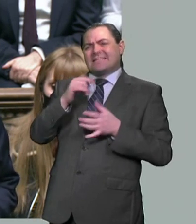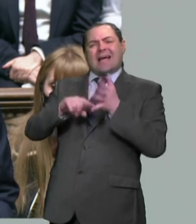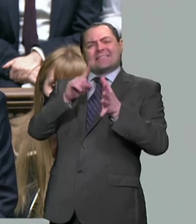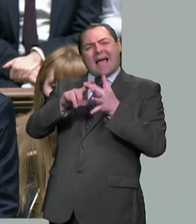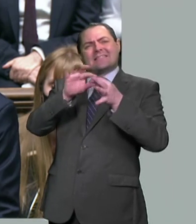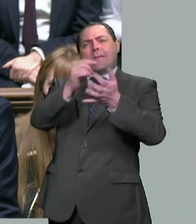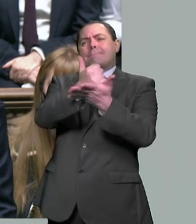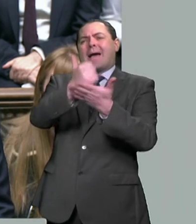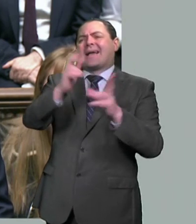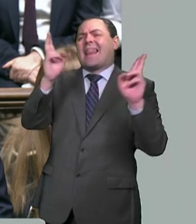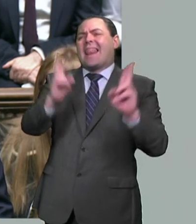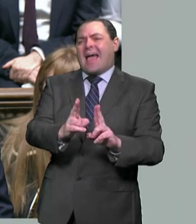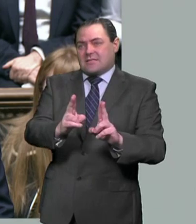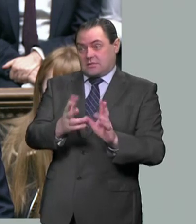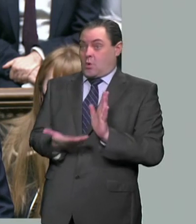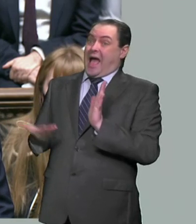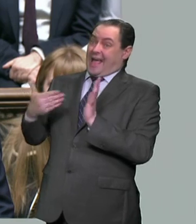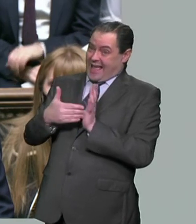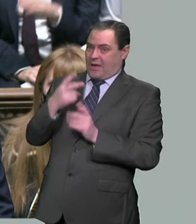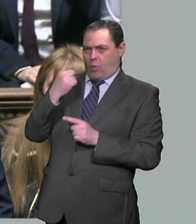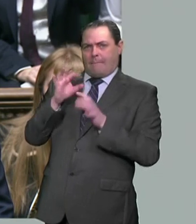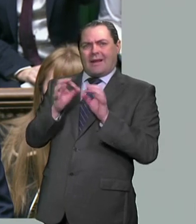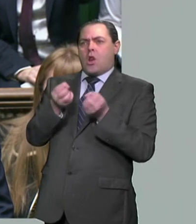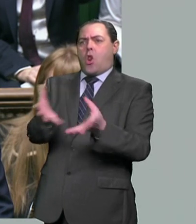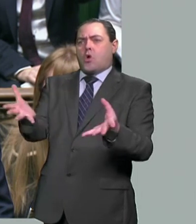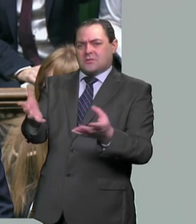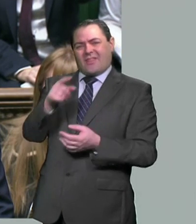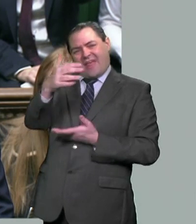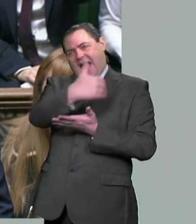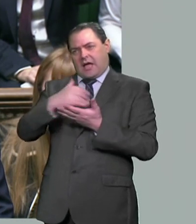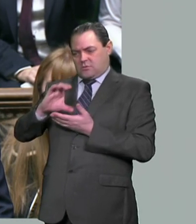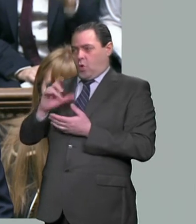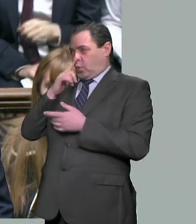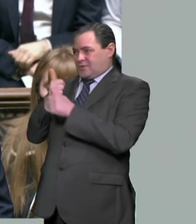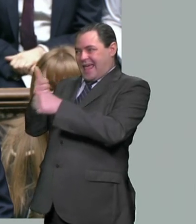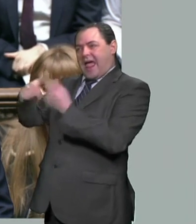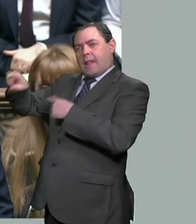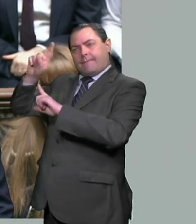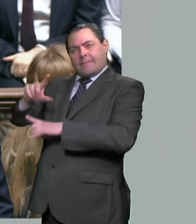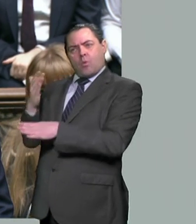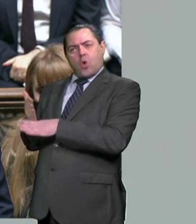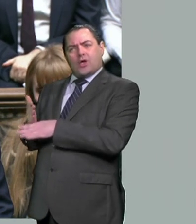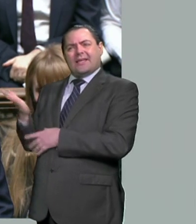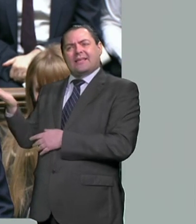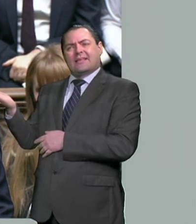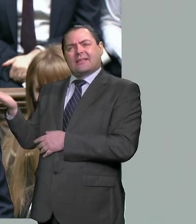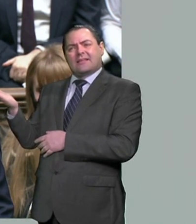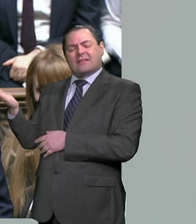As a result, the country is missing out on another £1 billion that we could have spent cutting taxes for working people.